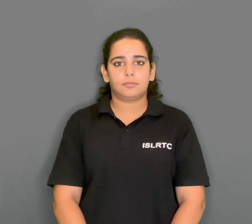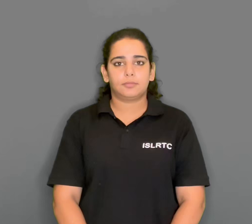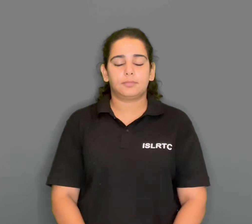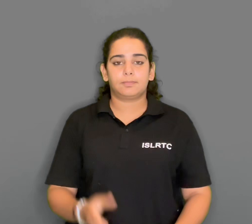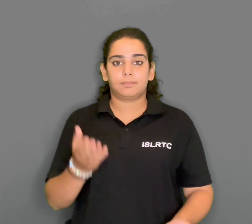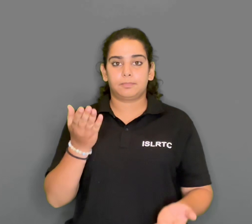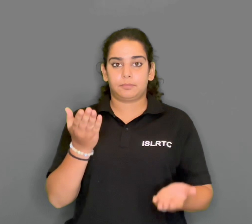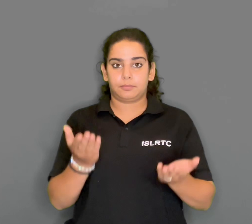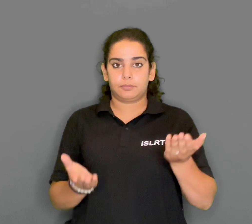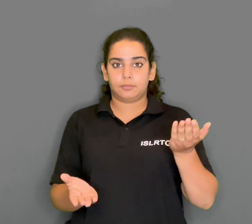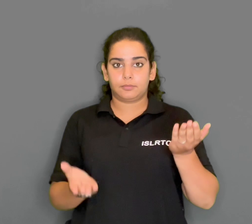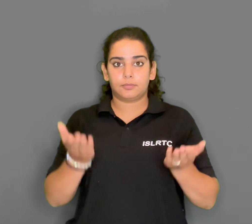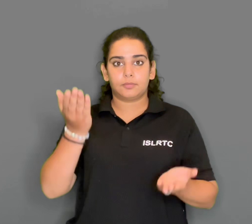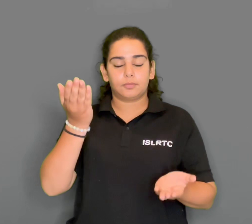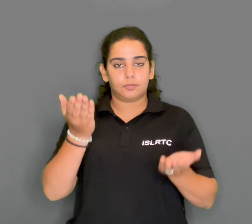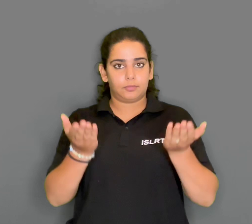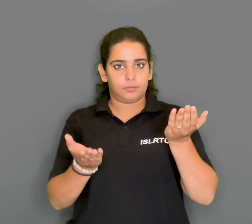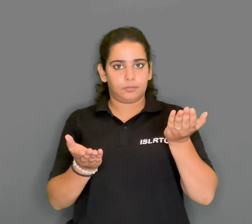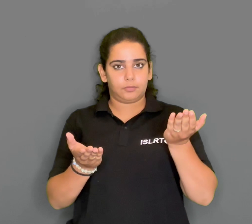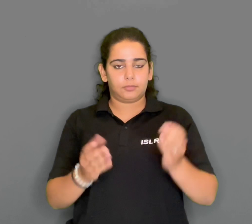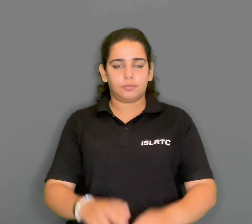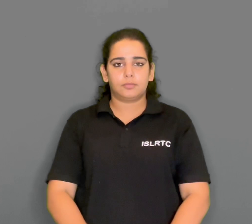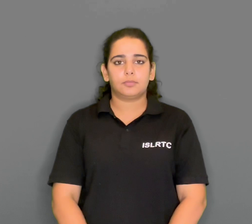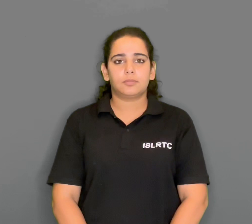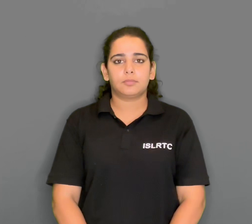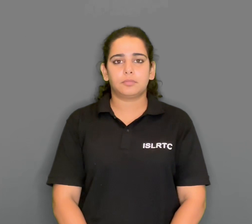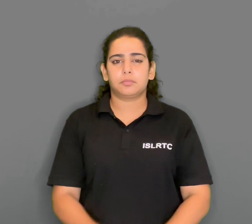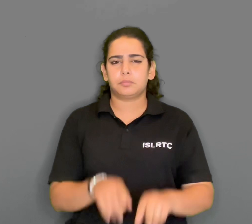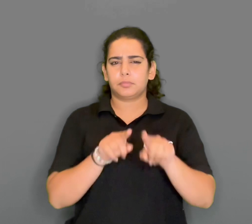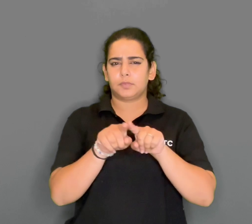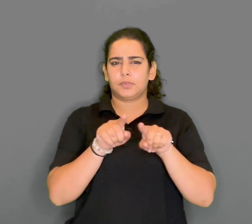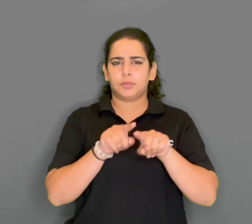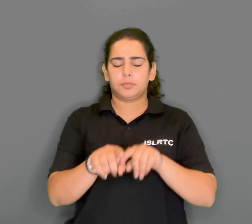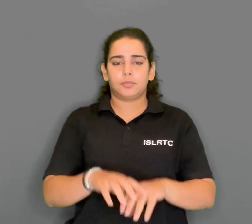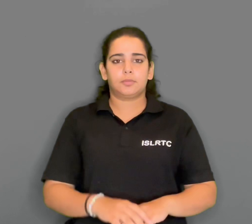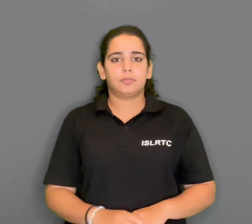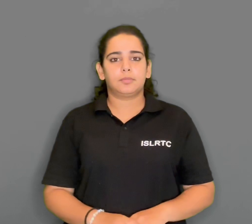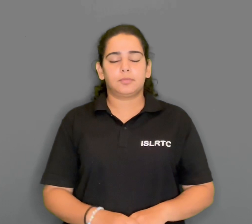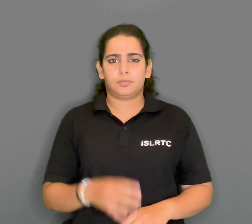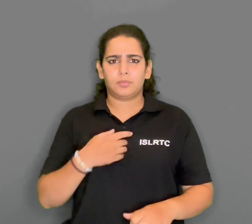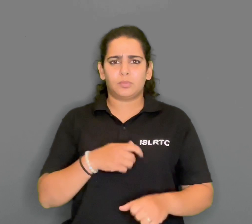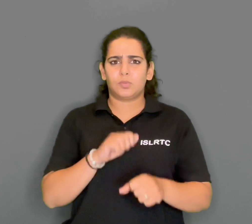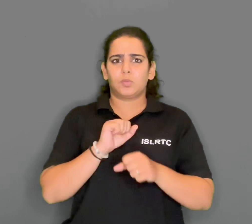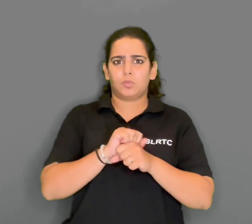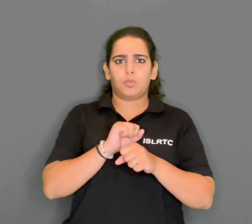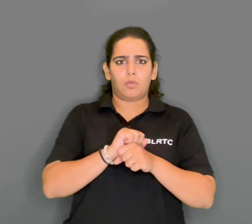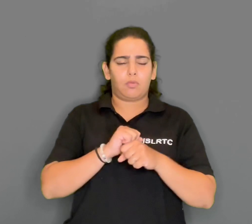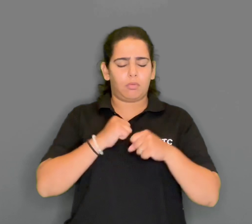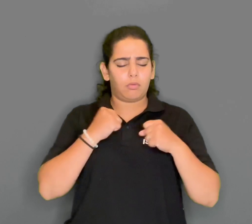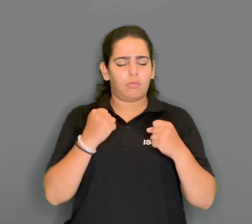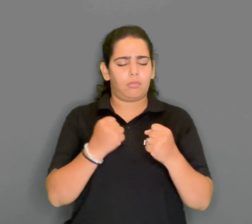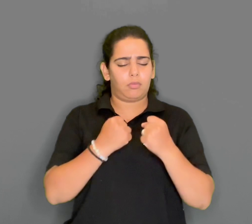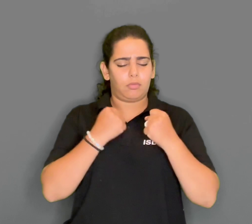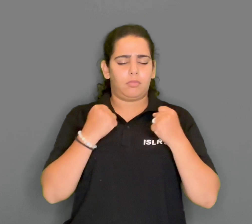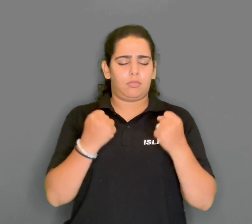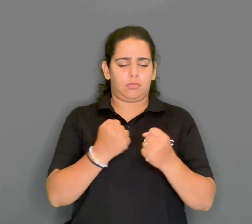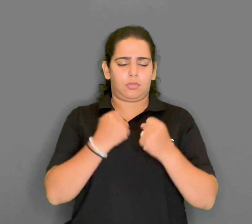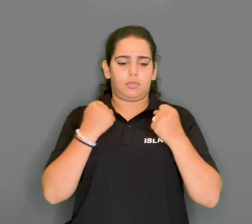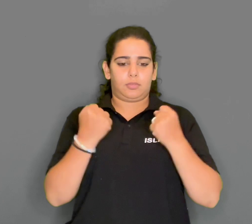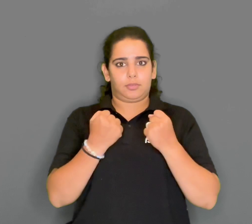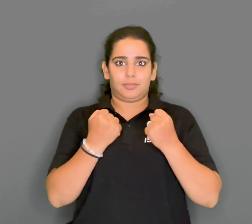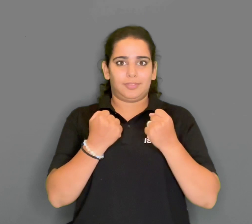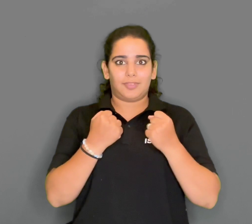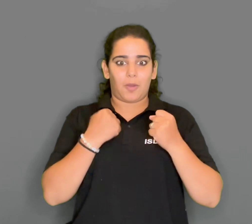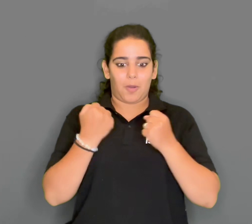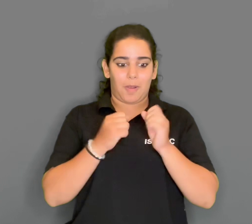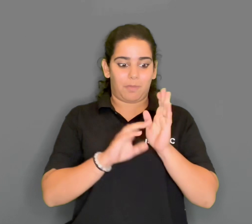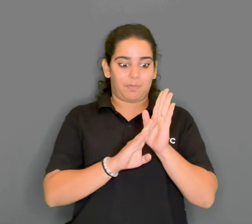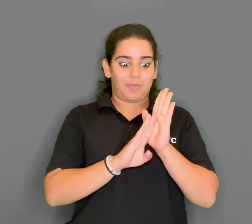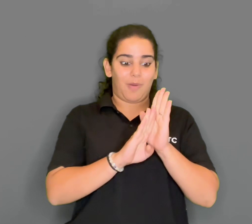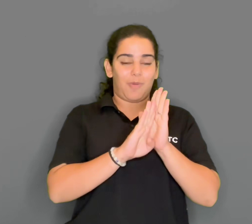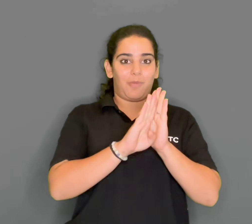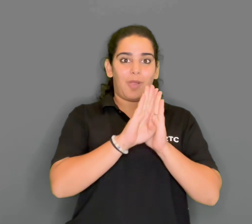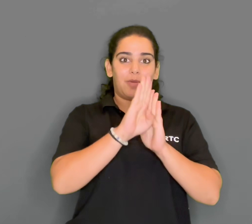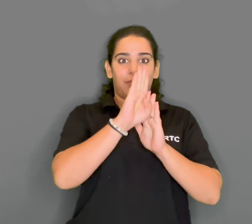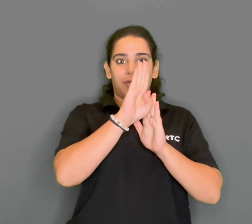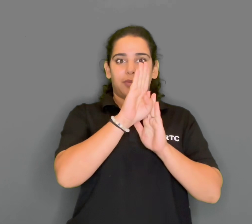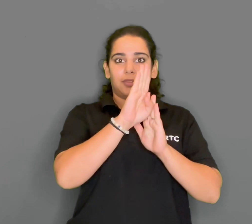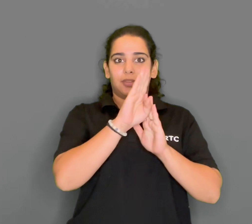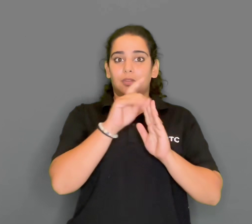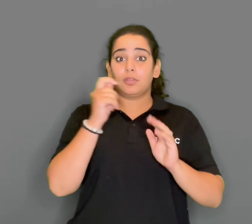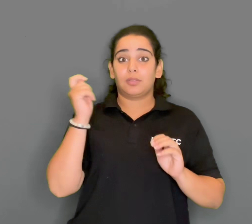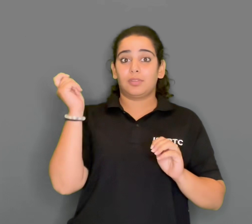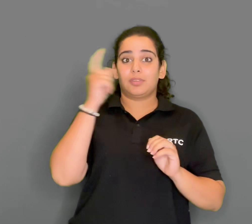Leverage The ability to influence situations or people so that you can control what happens